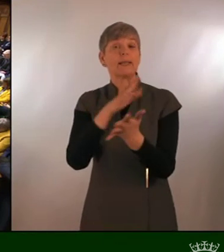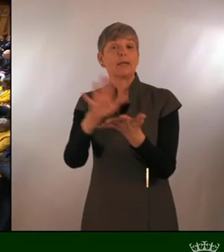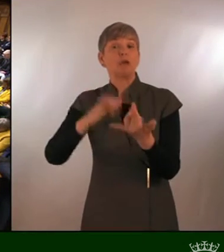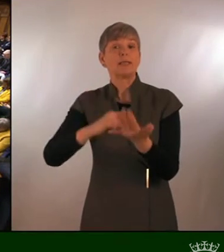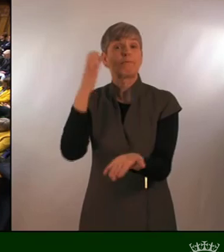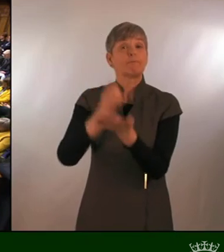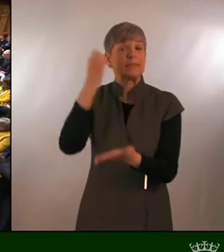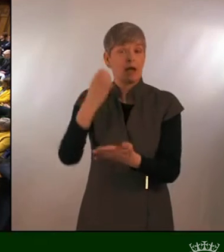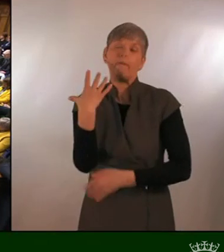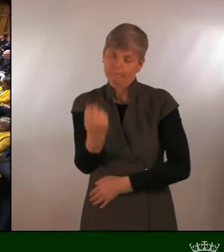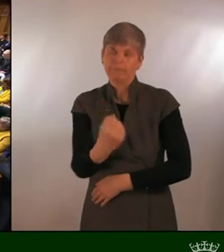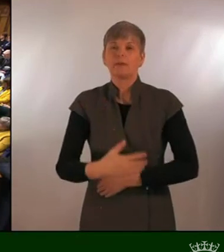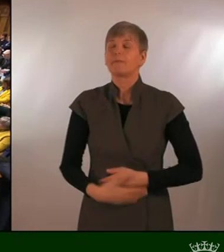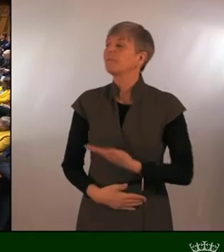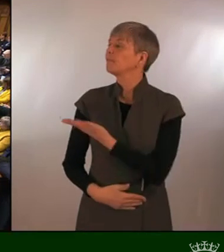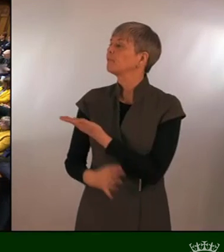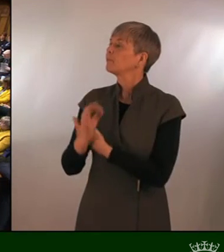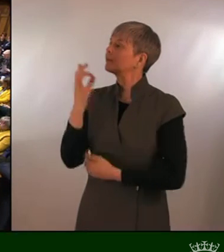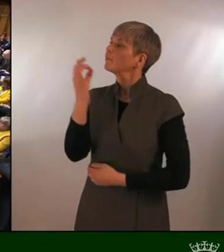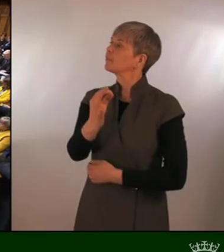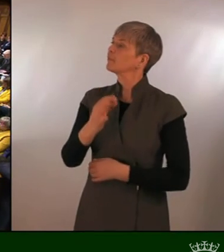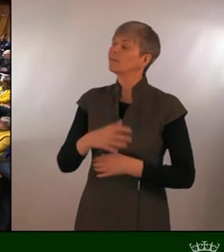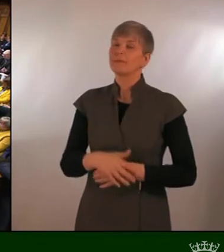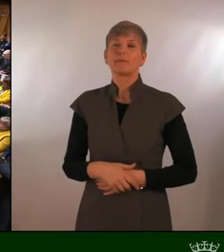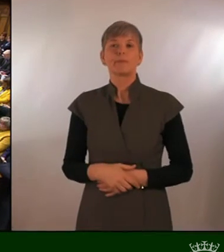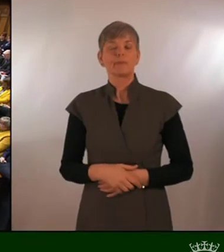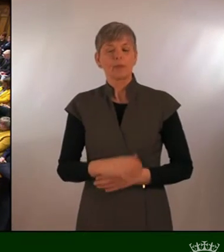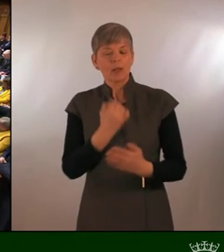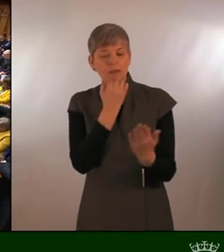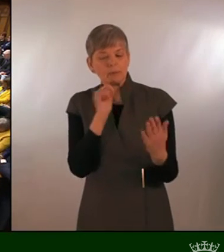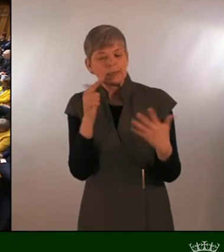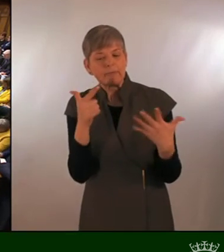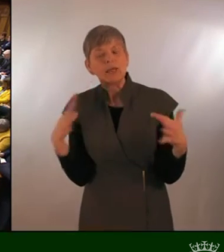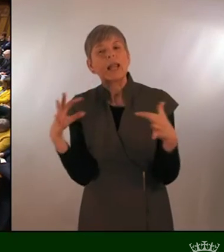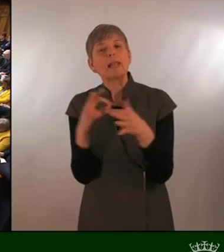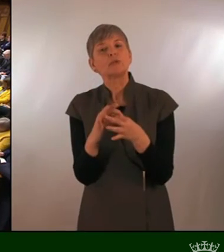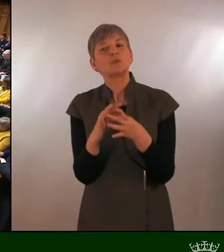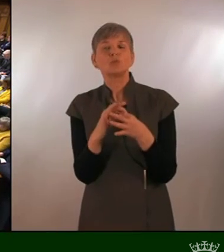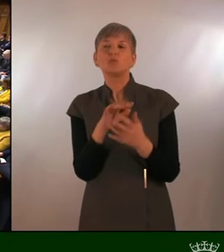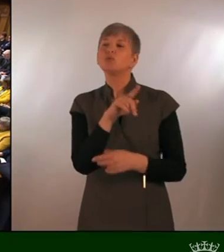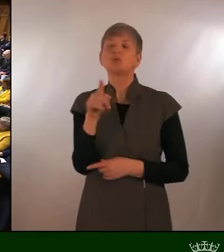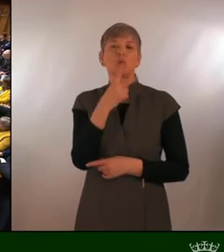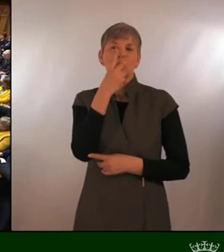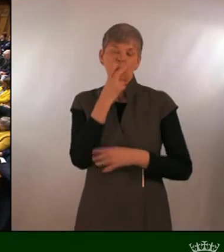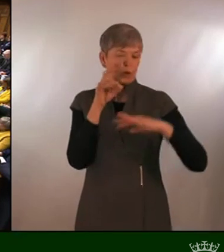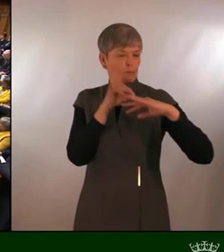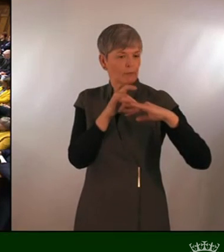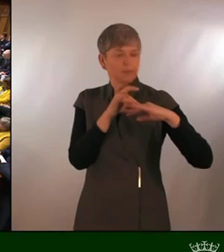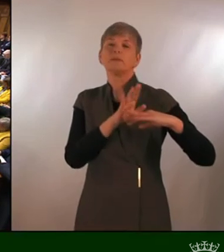If he will make it his policy to introduce an ex gratia scheme to compensate war widows who had their war widow’s pension withdrawn on cohabitation or remarriage.